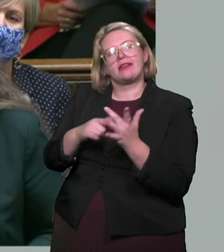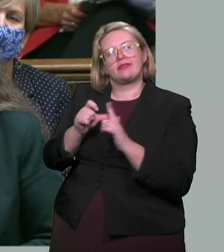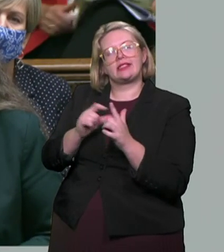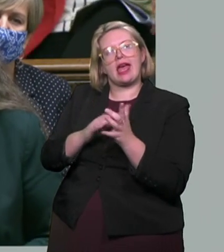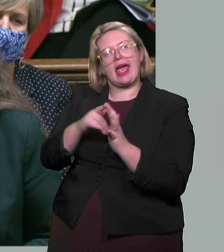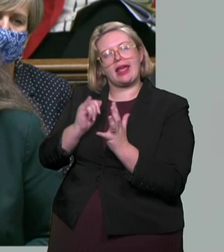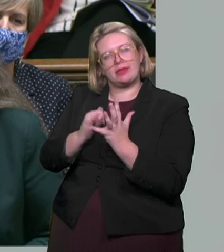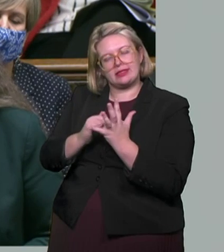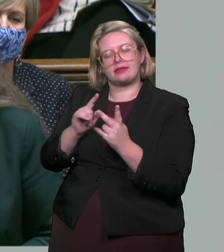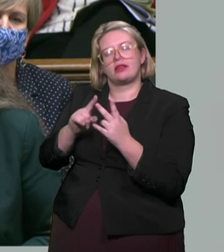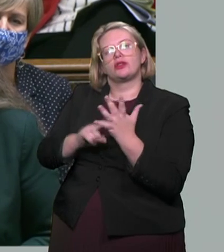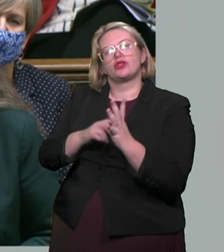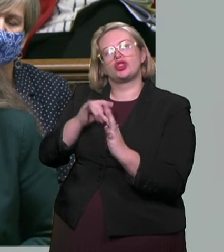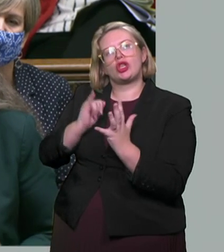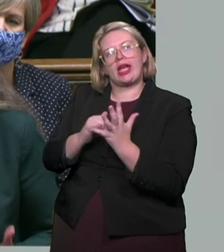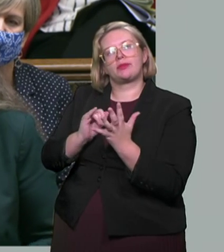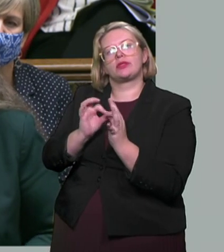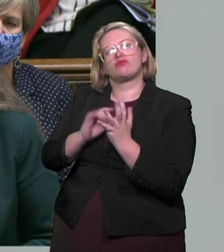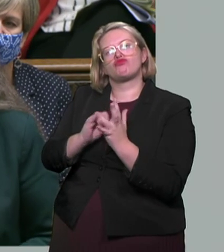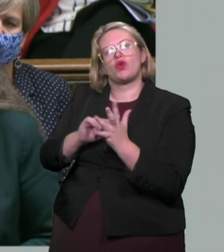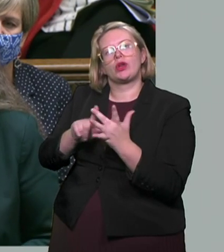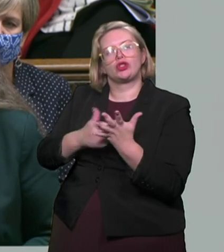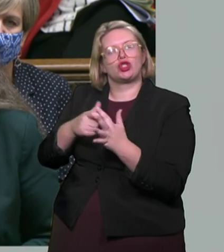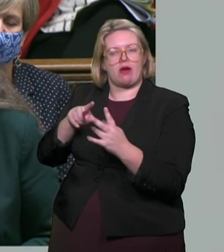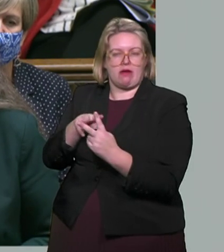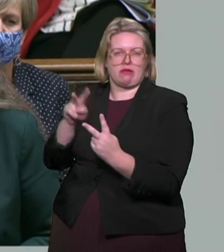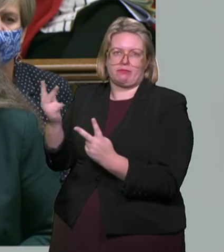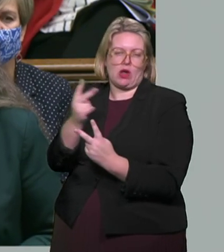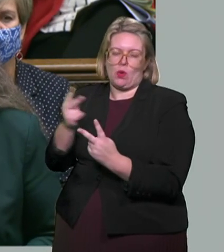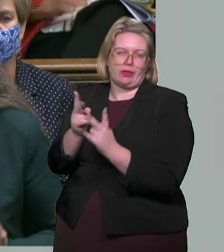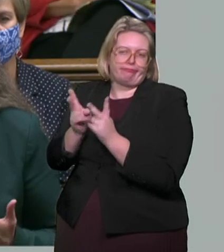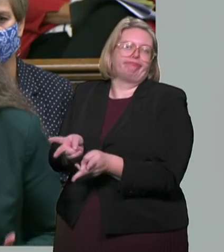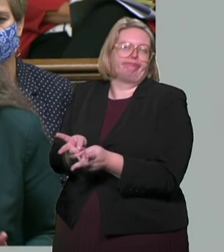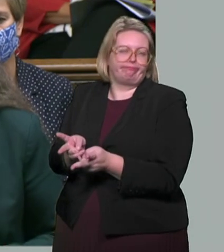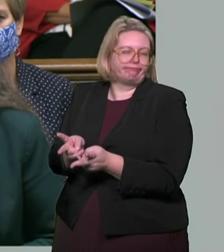Both served this place with integrity and served their constituents well.